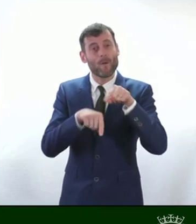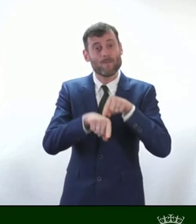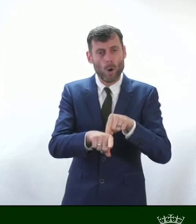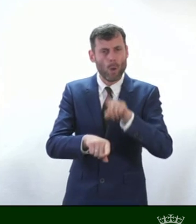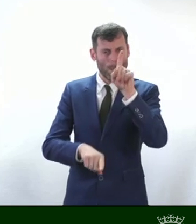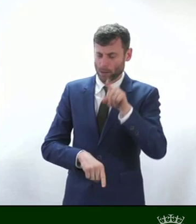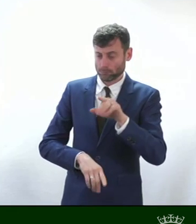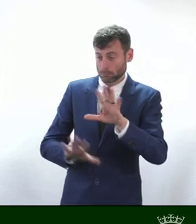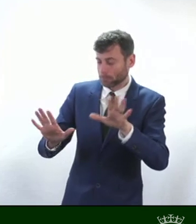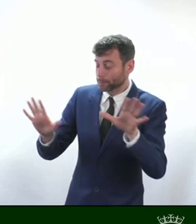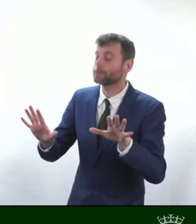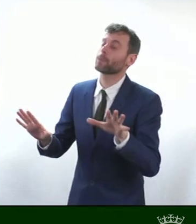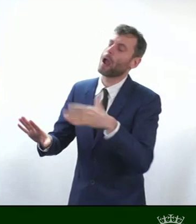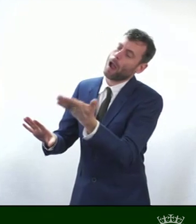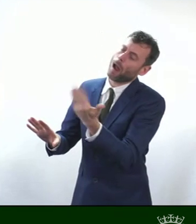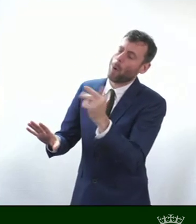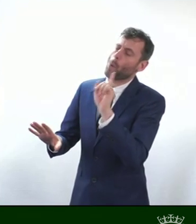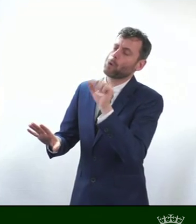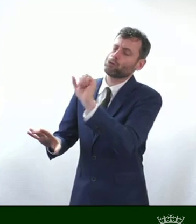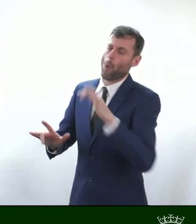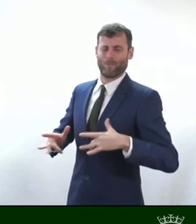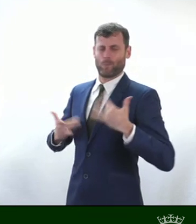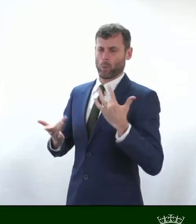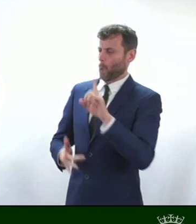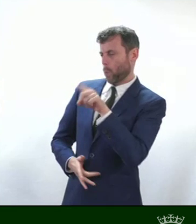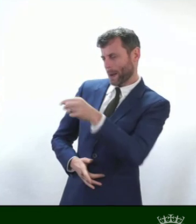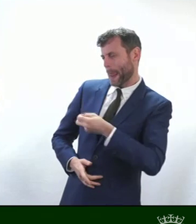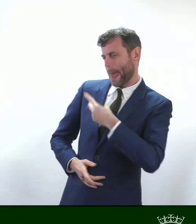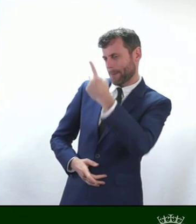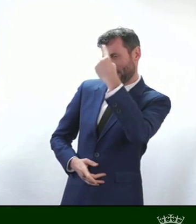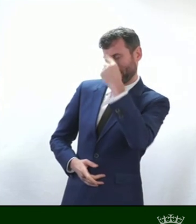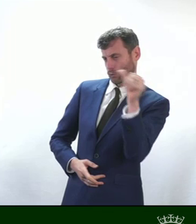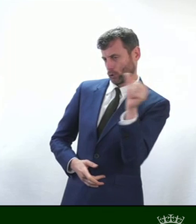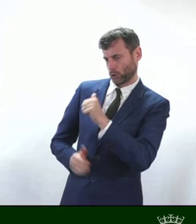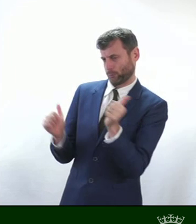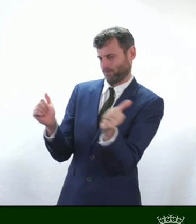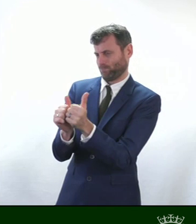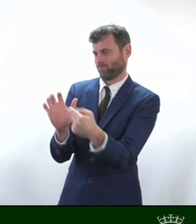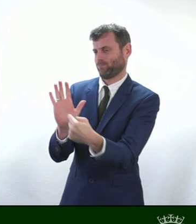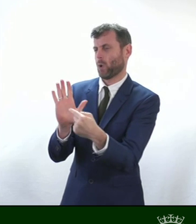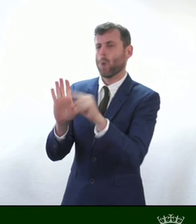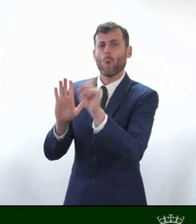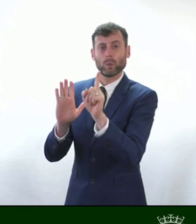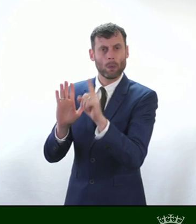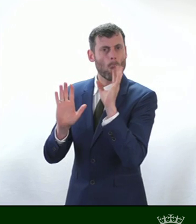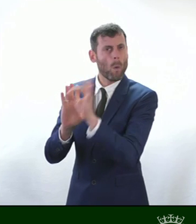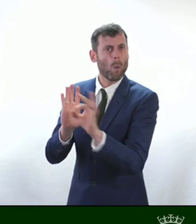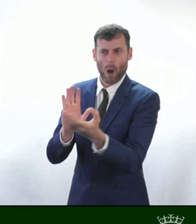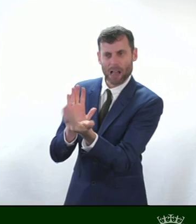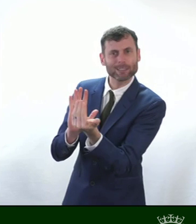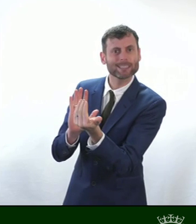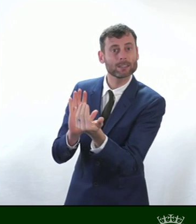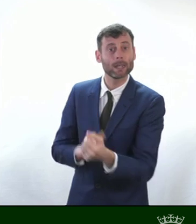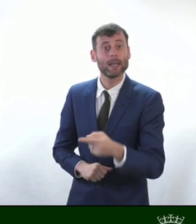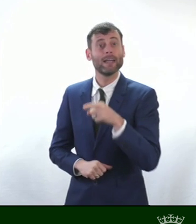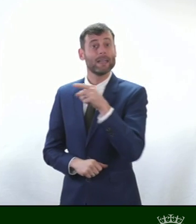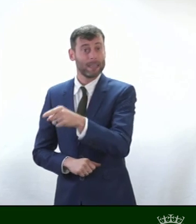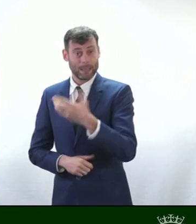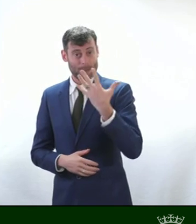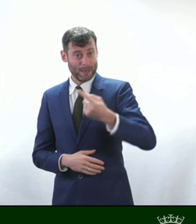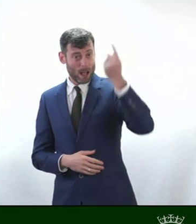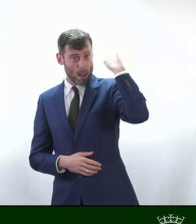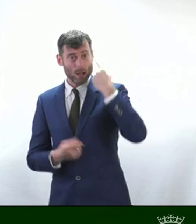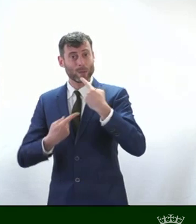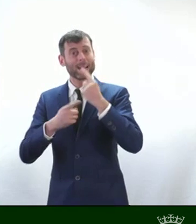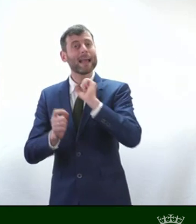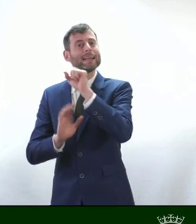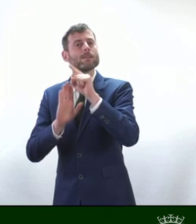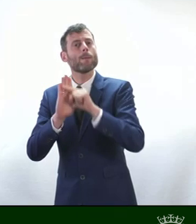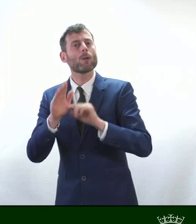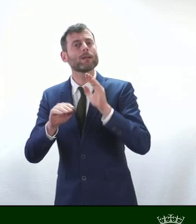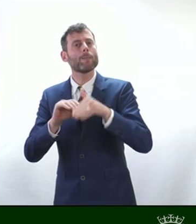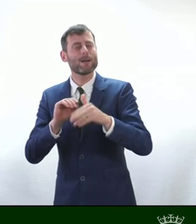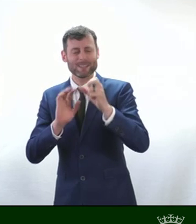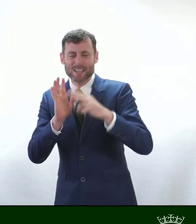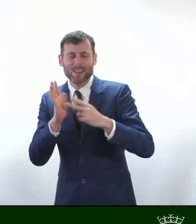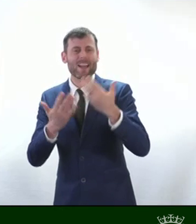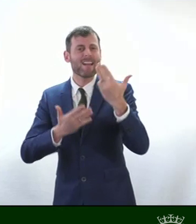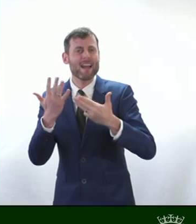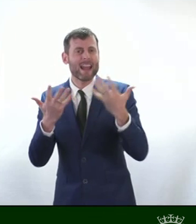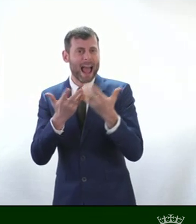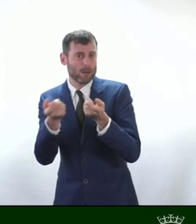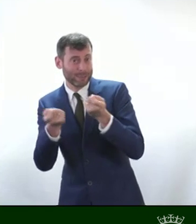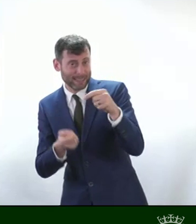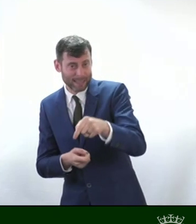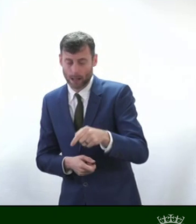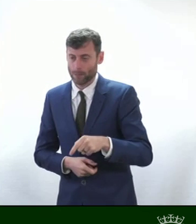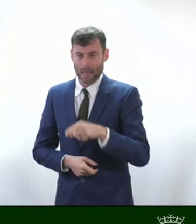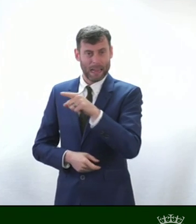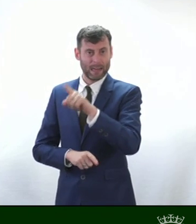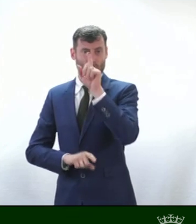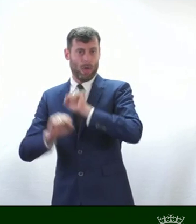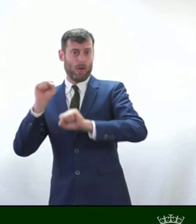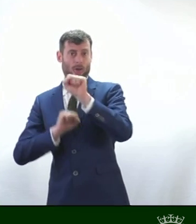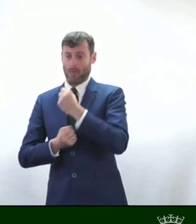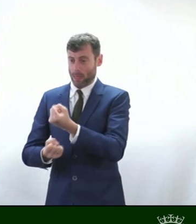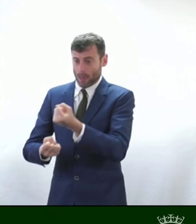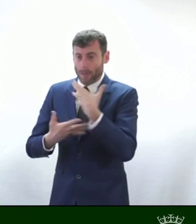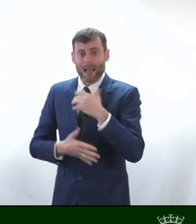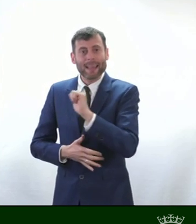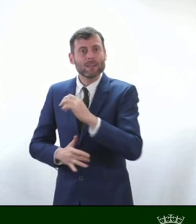Would they vote for it, yes or no? He remained totally Delphic last week about his policy on fighting coronavirus and he is totally Delphic about what to do on Brexit as well.